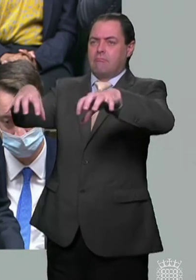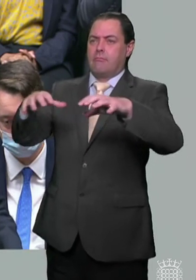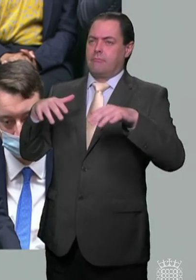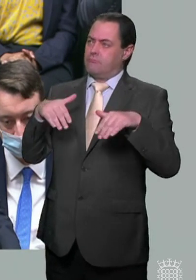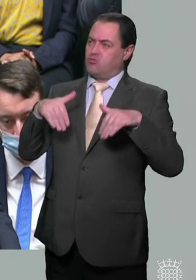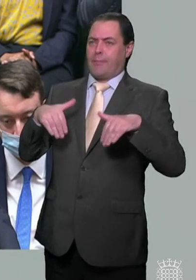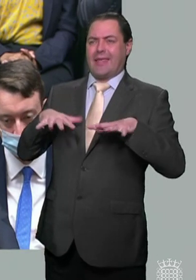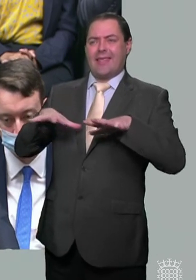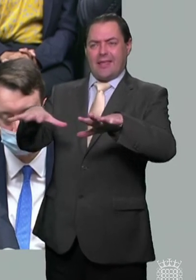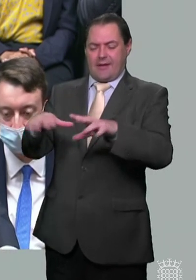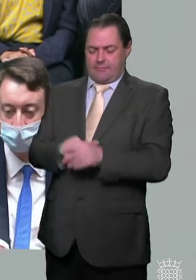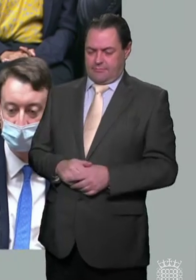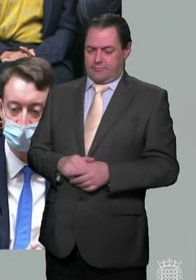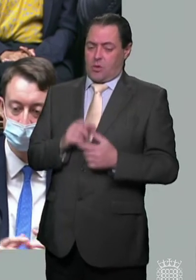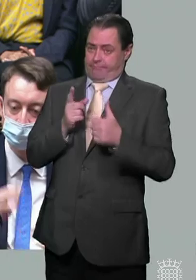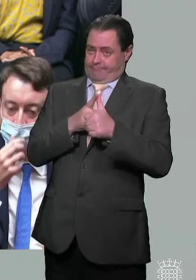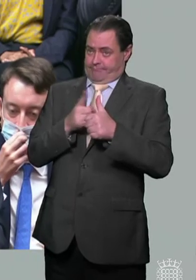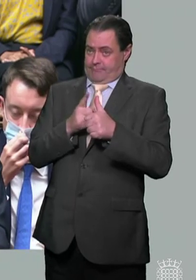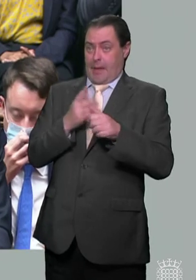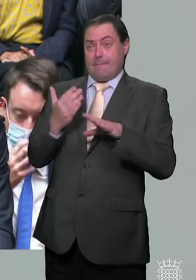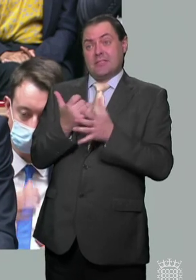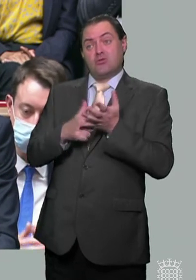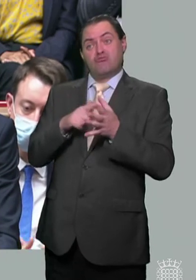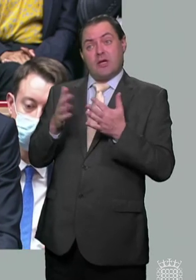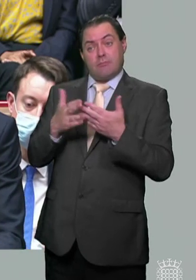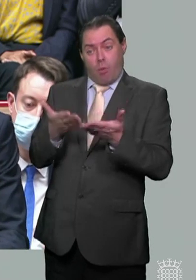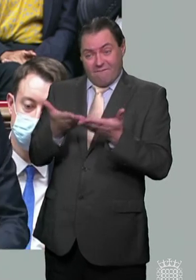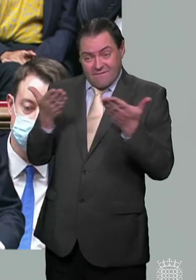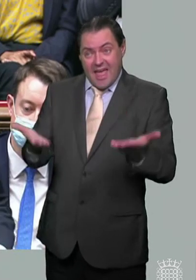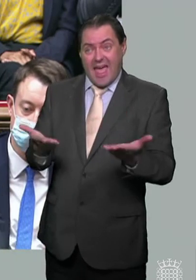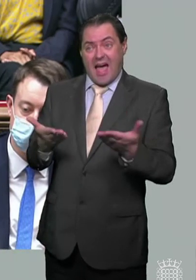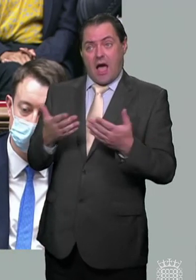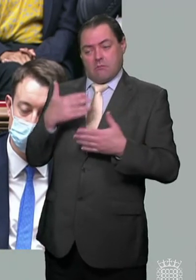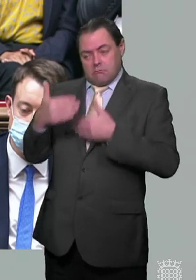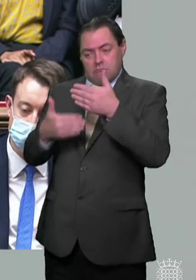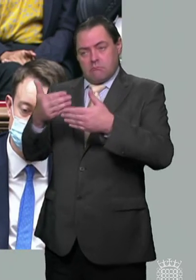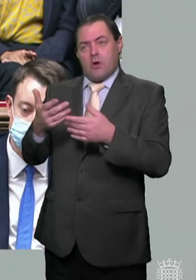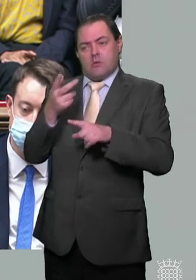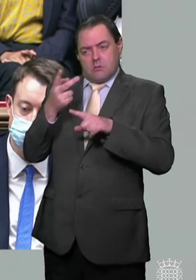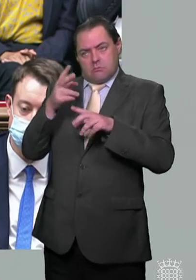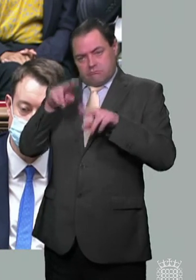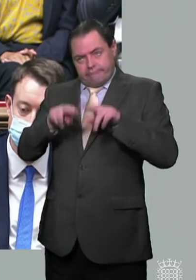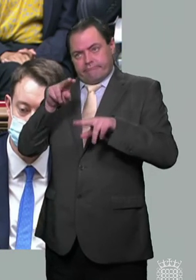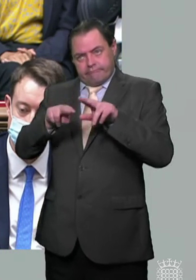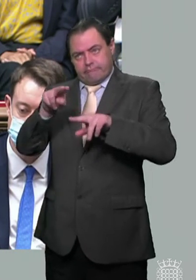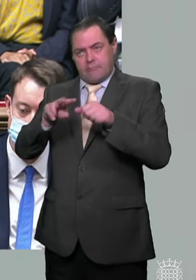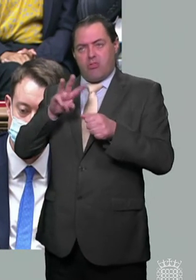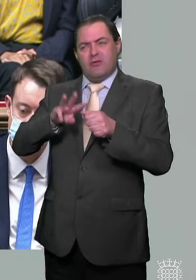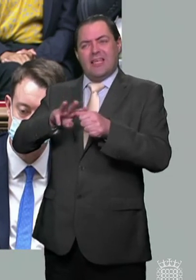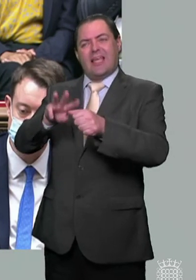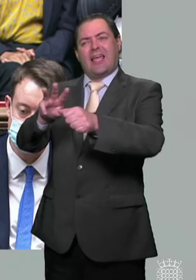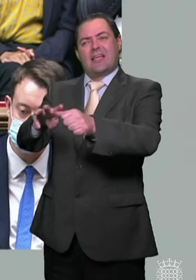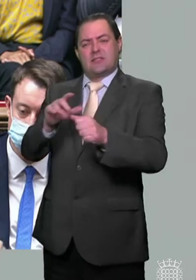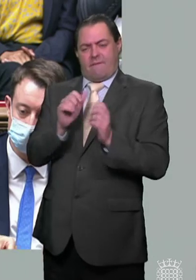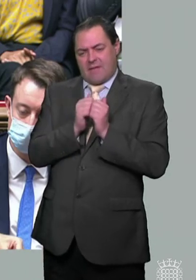First, we will make the business rates system fairer and timelier with more frequent revaluations every three years.